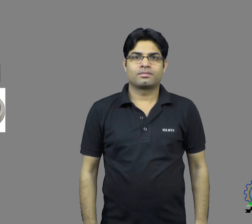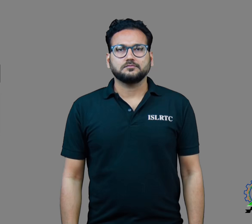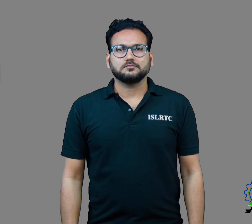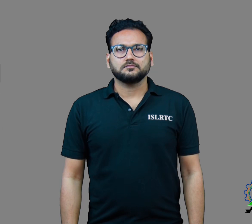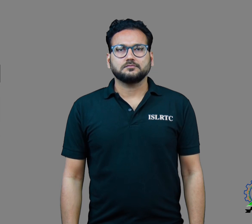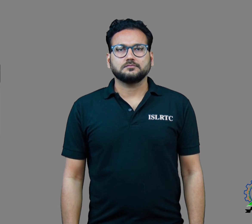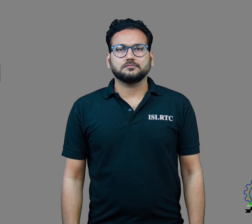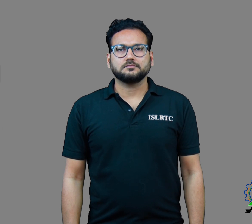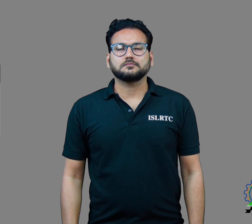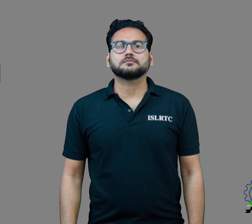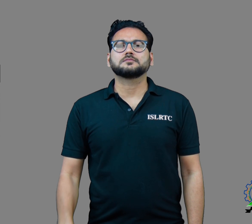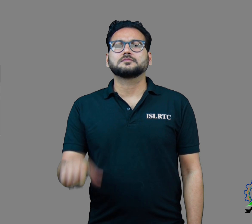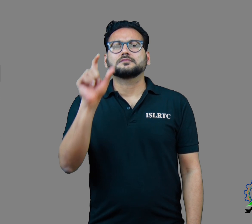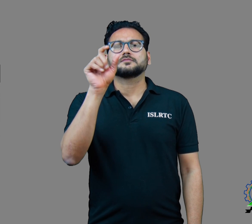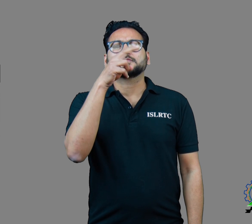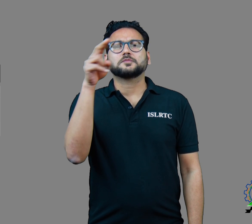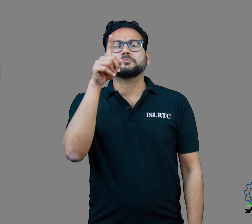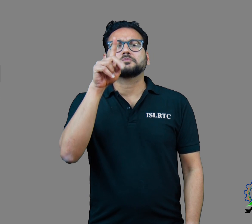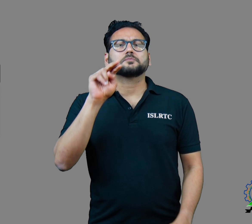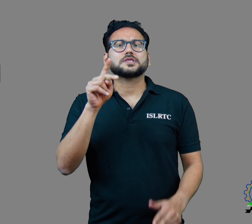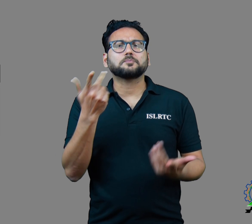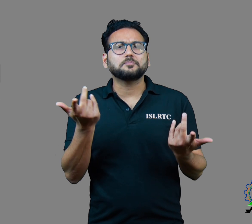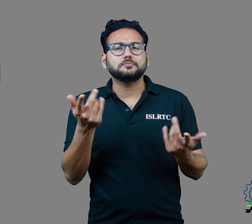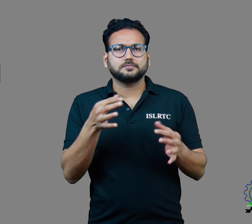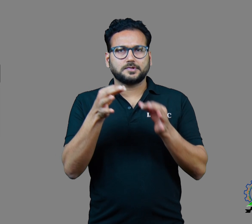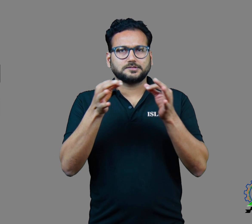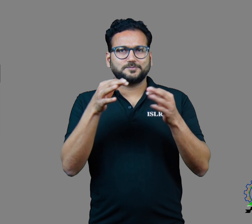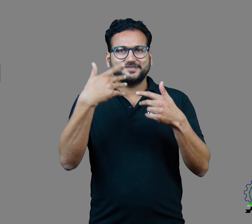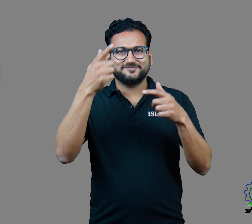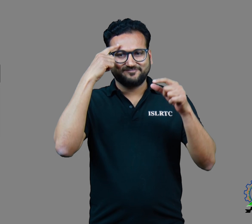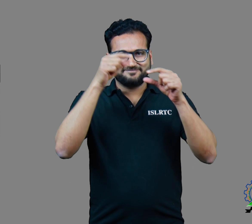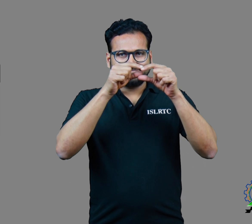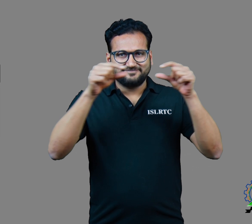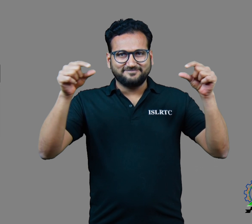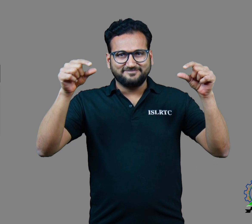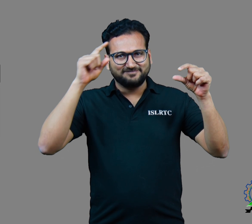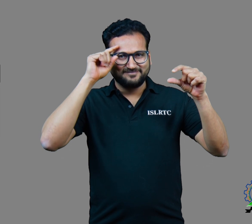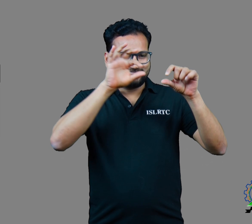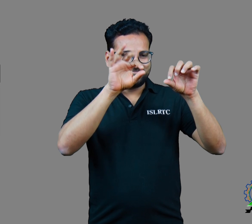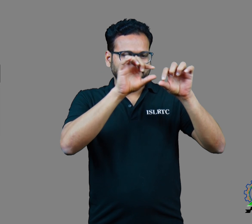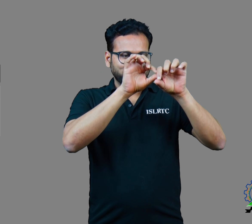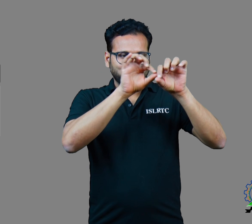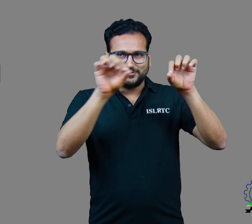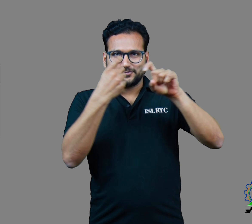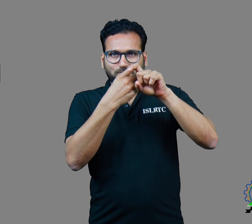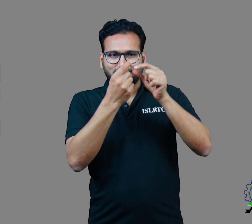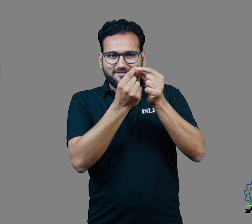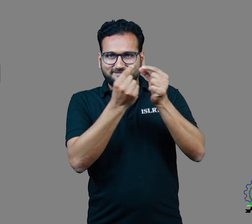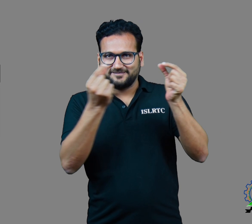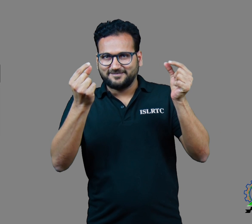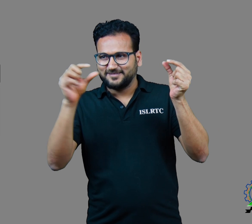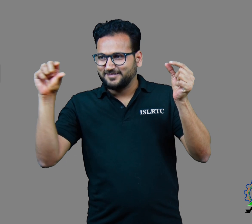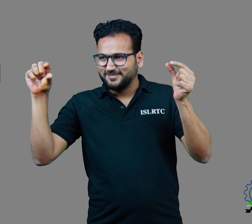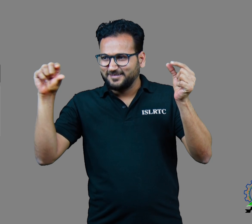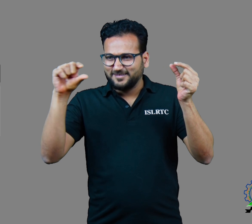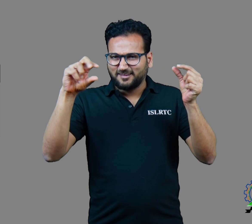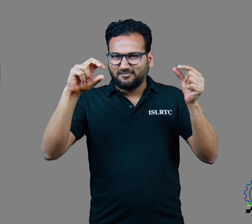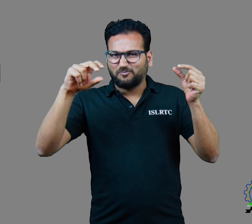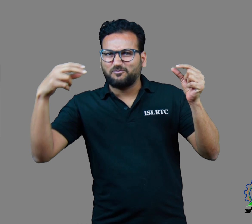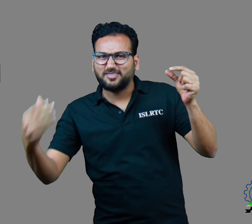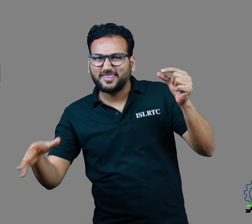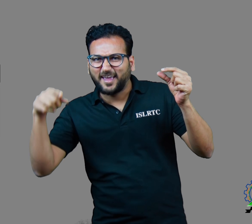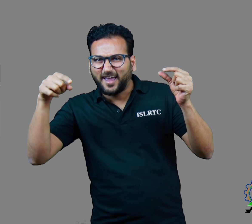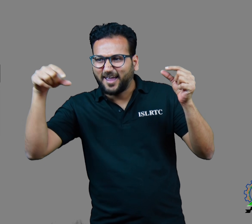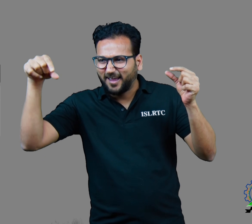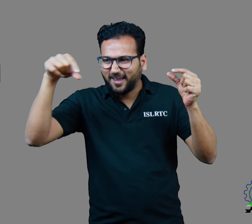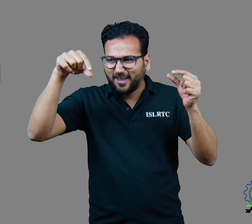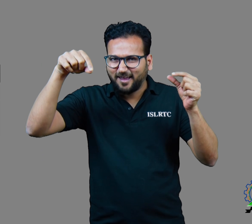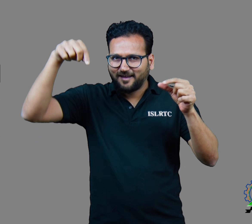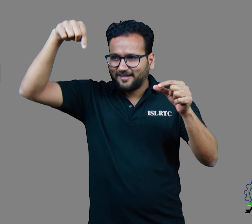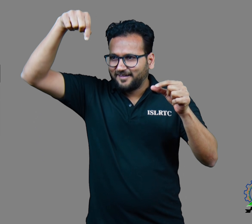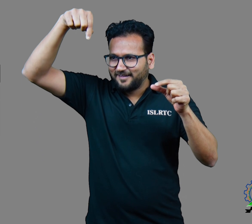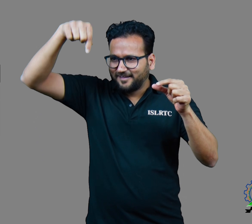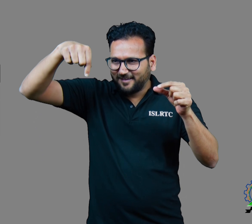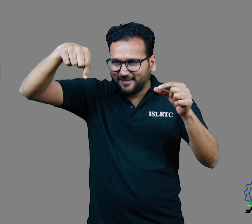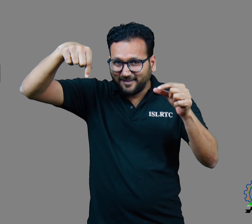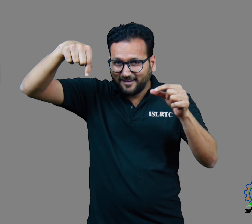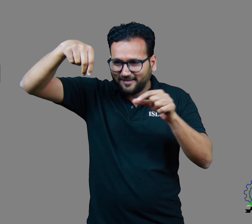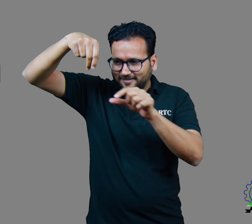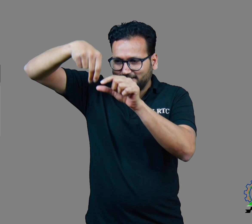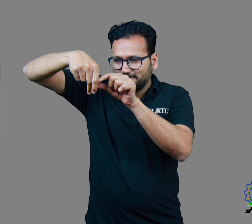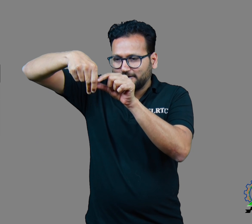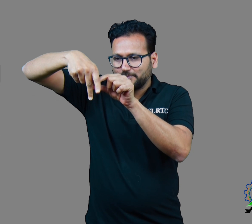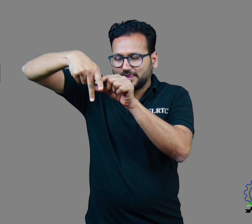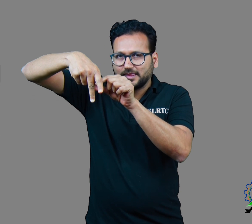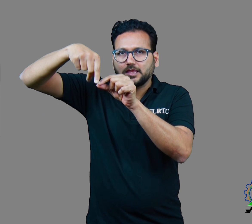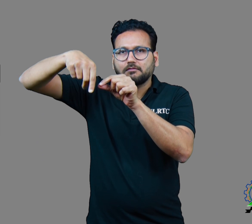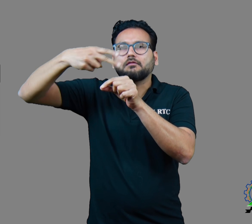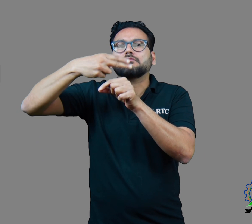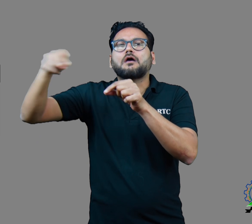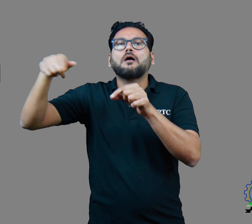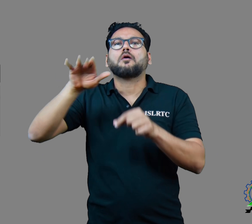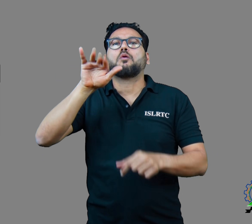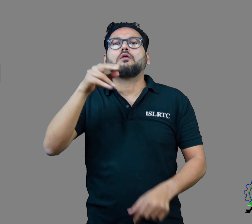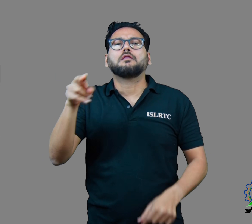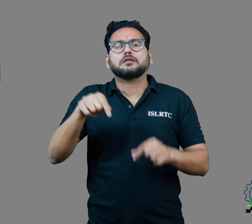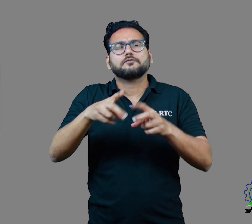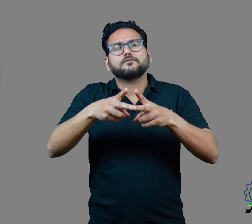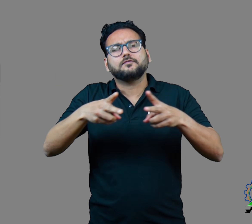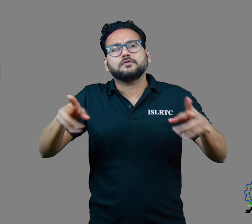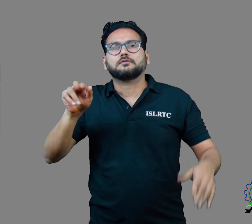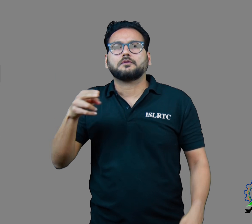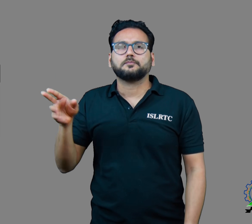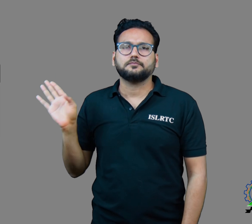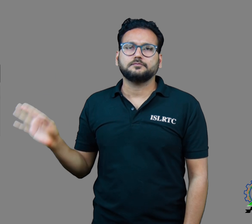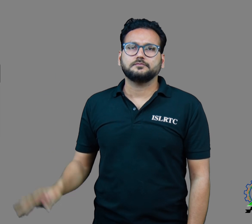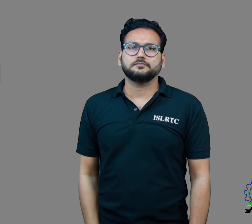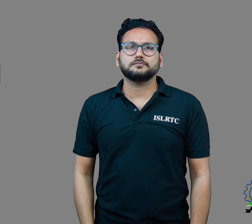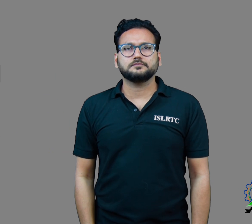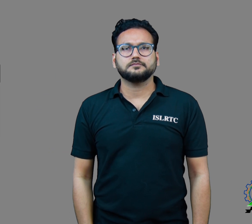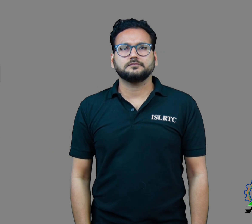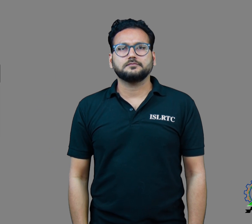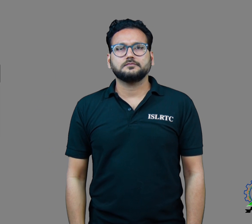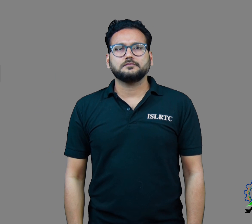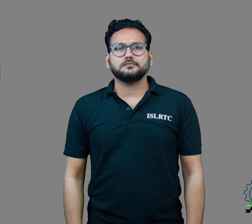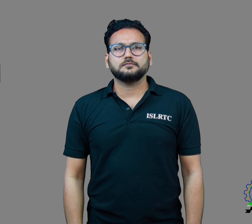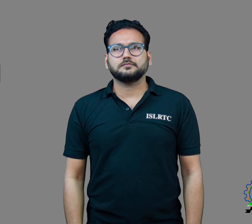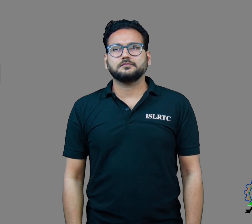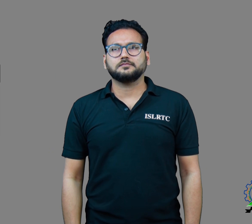Cotton pin